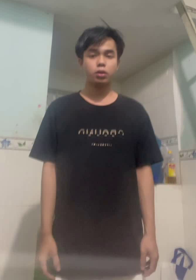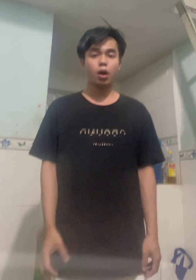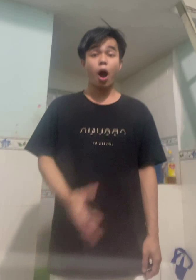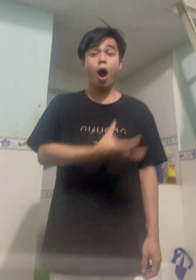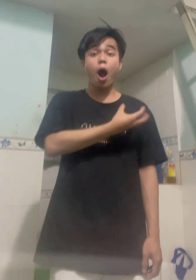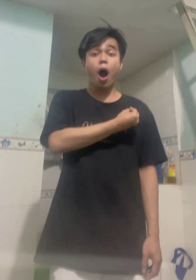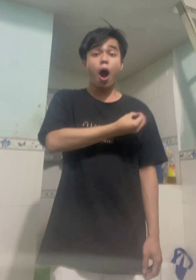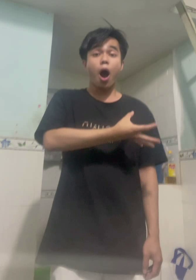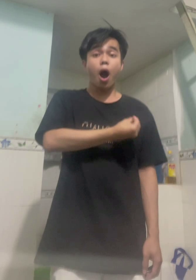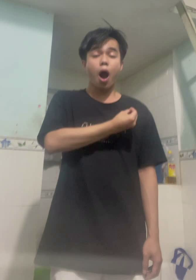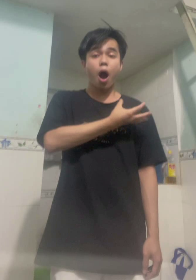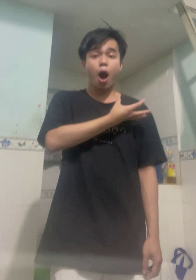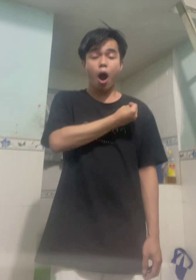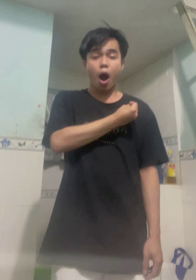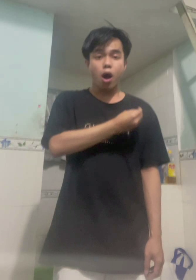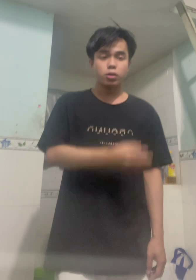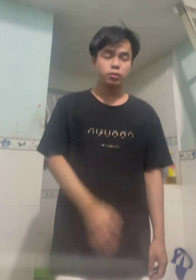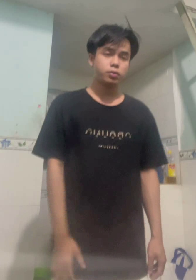lo so